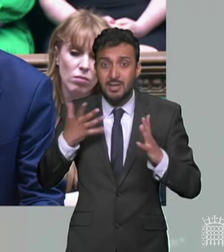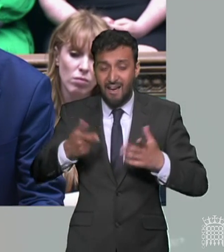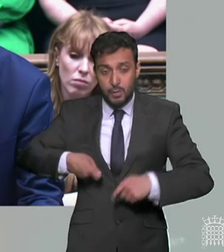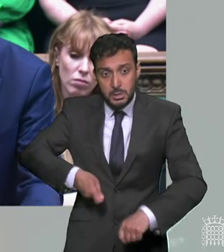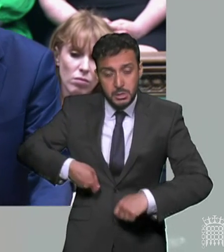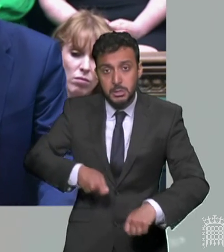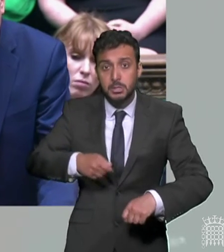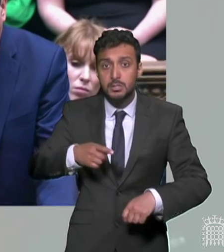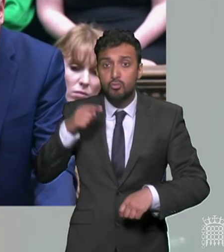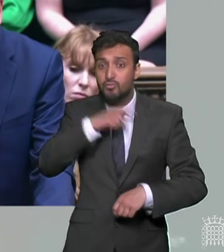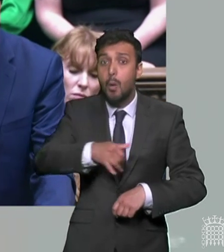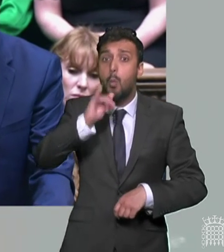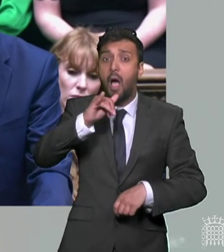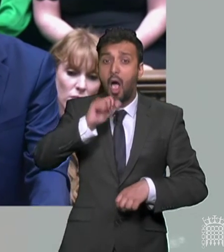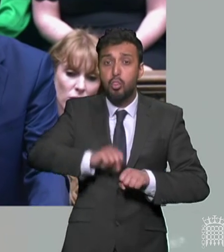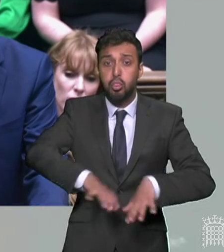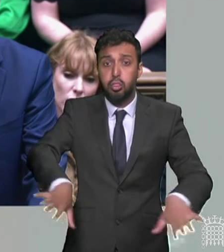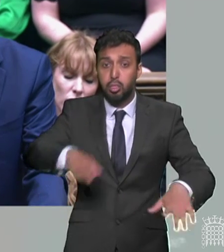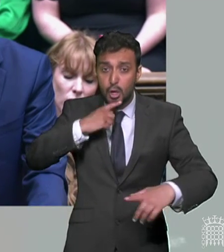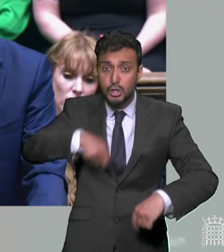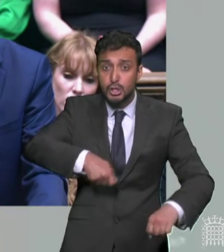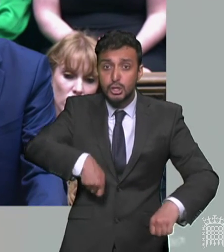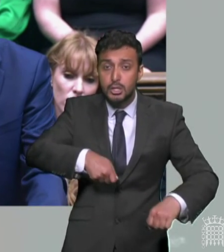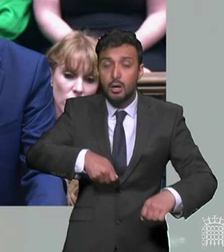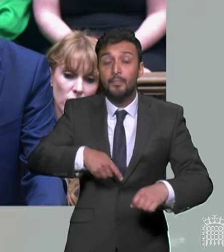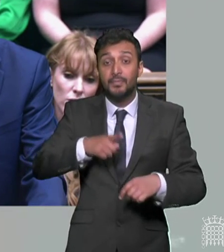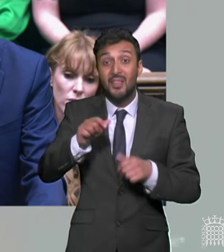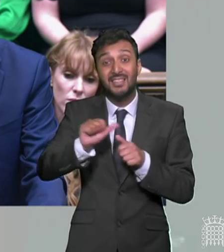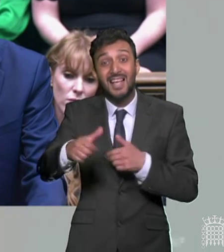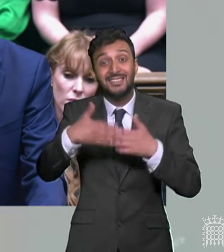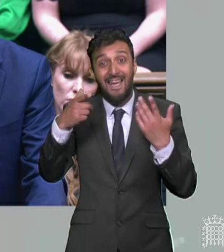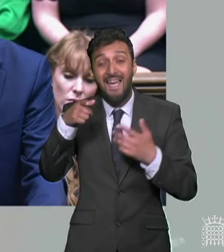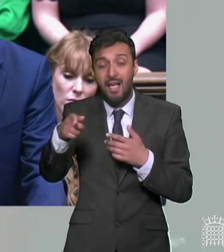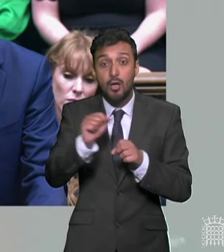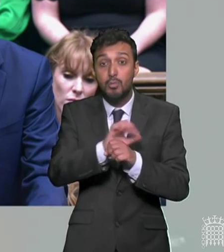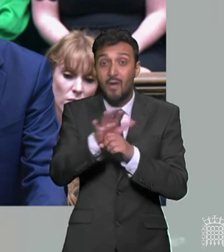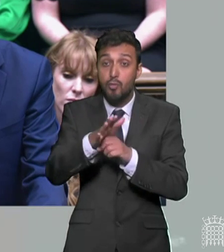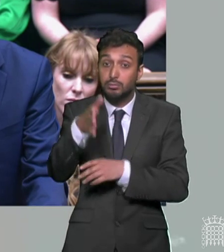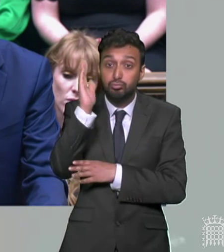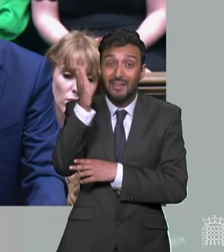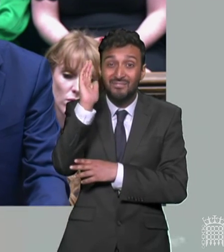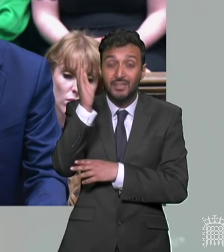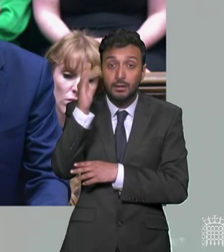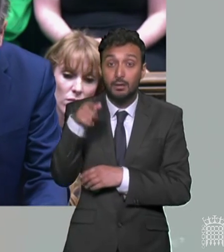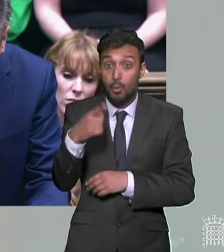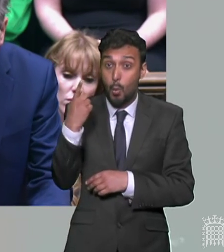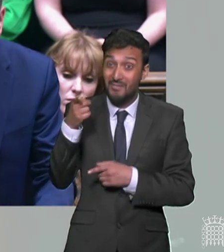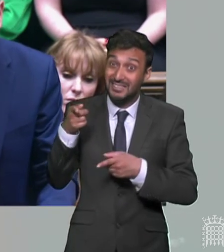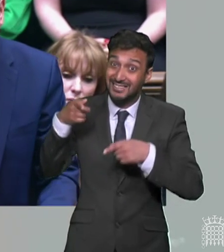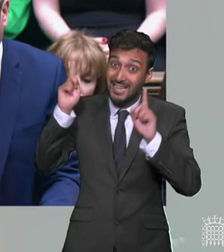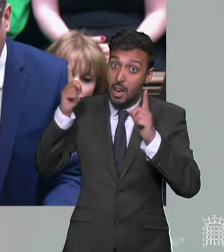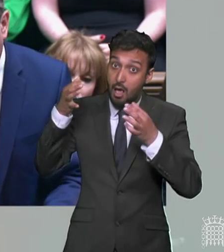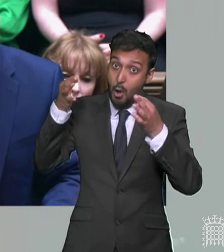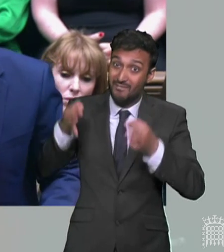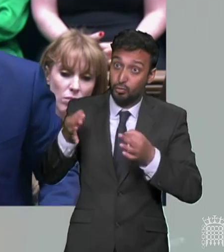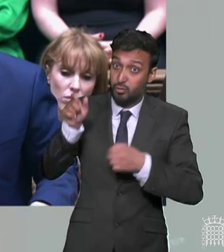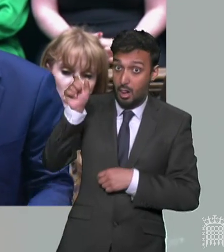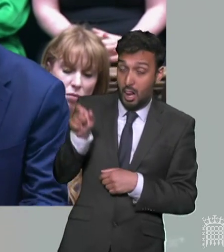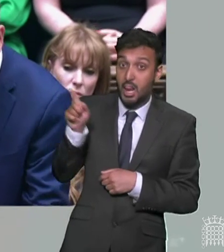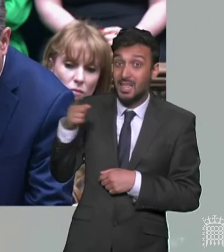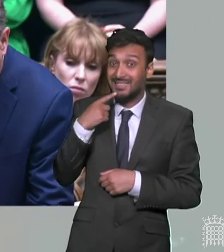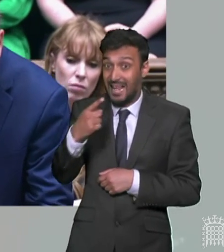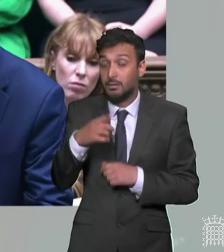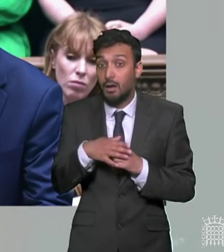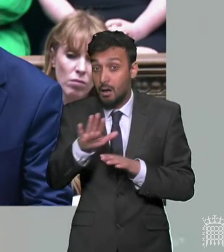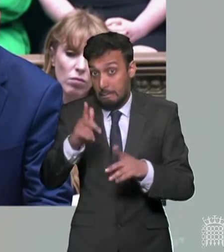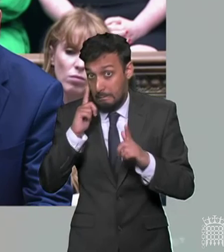On 20 May, as a covid press conference was taking place, one of the Prime Minister’s senior officials was told, “Be mindful; cameras are leaving.